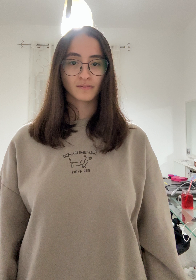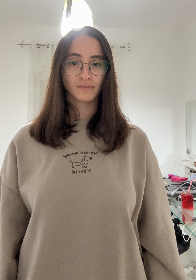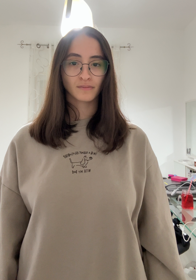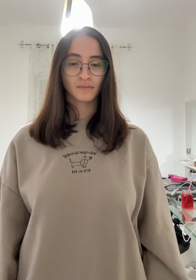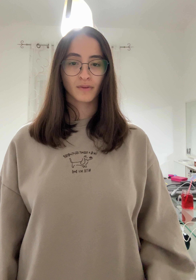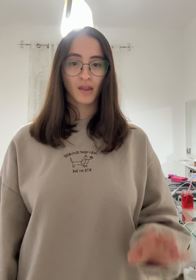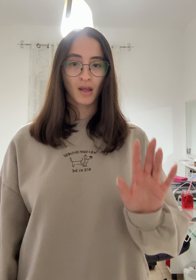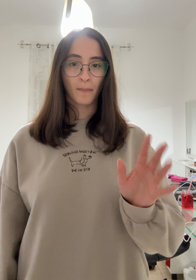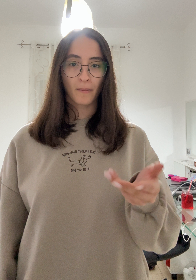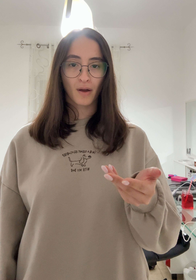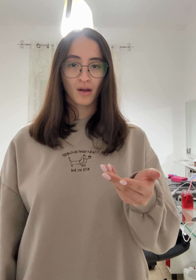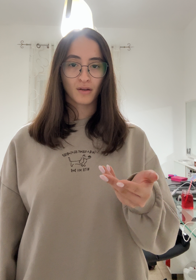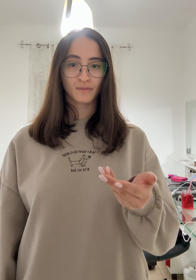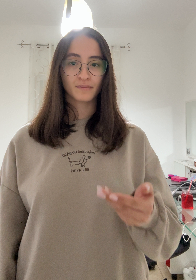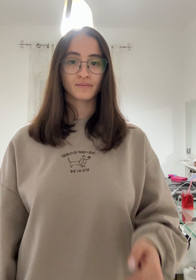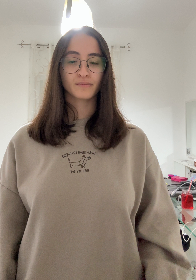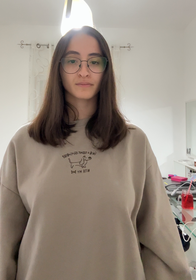מה